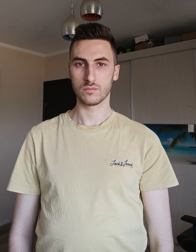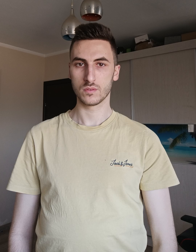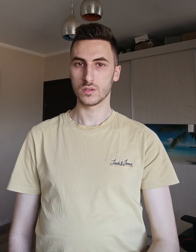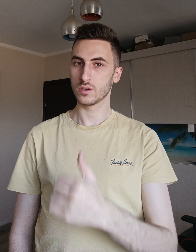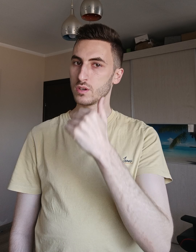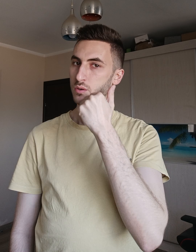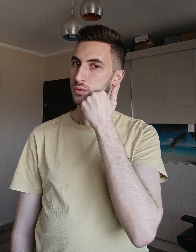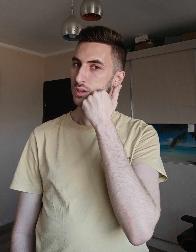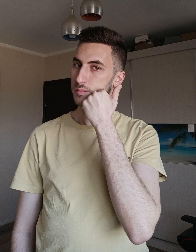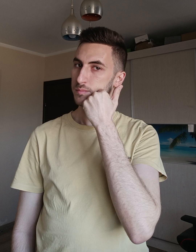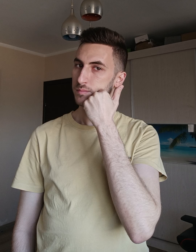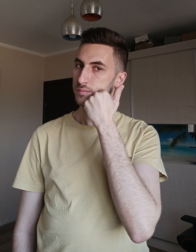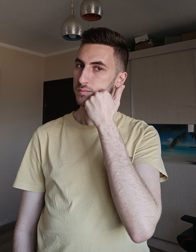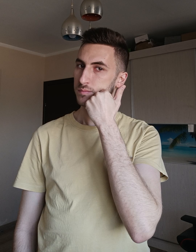שירותים